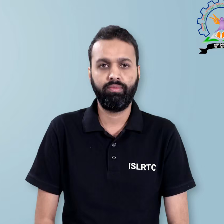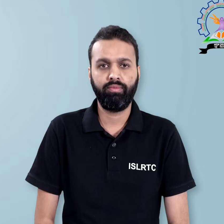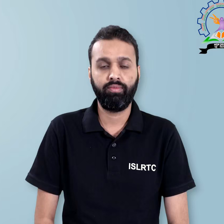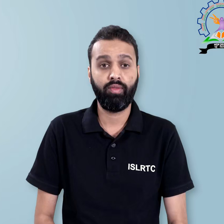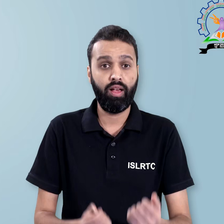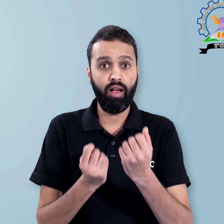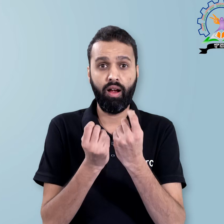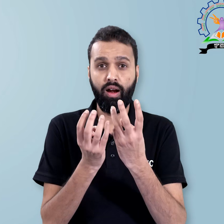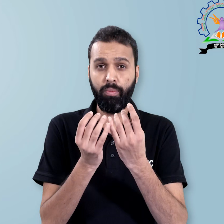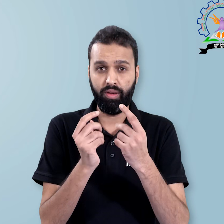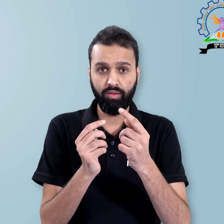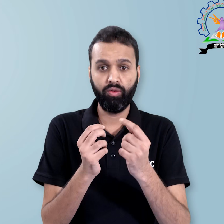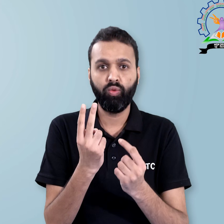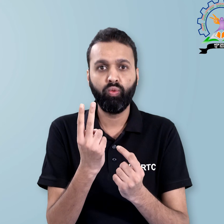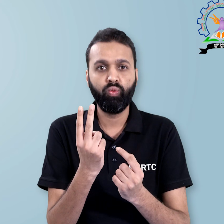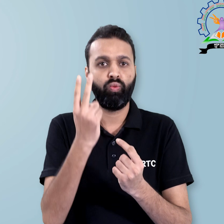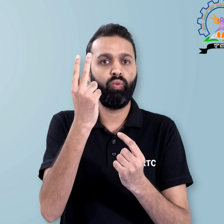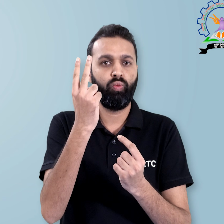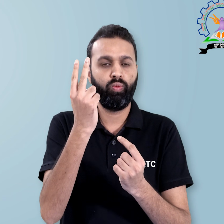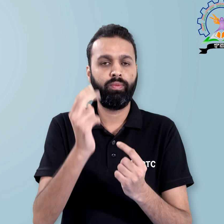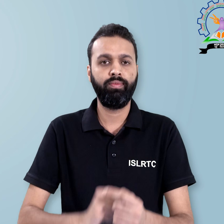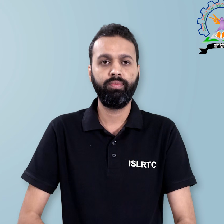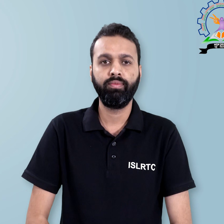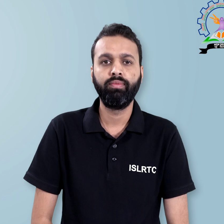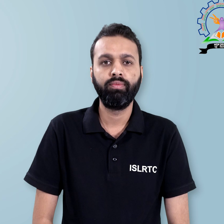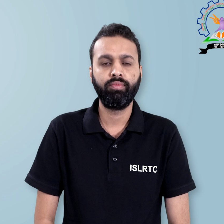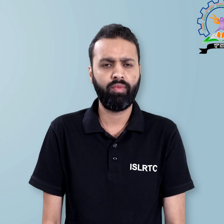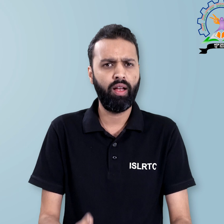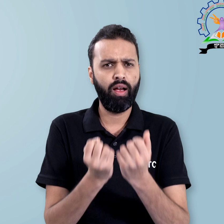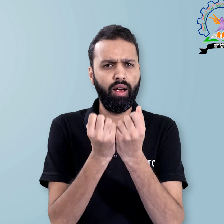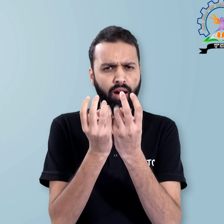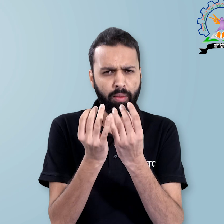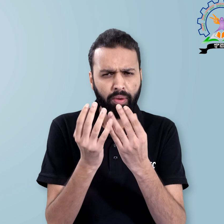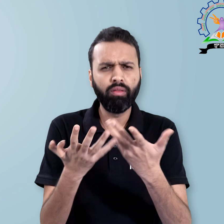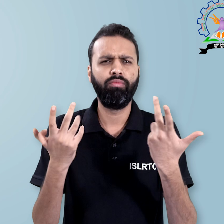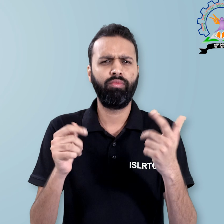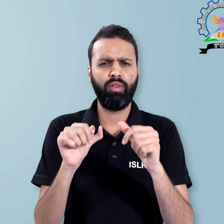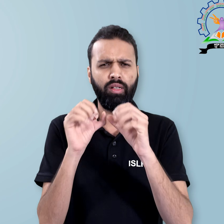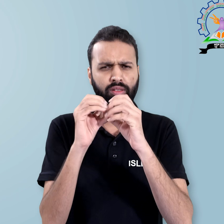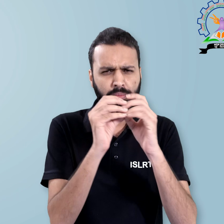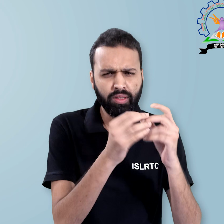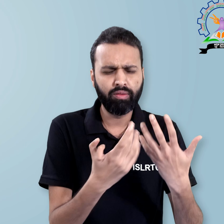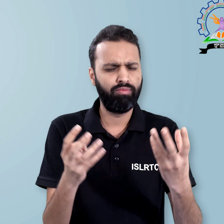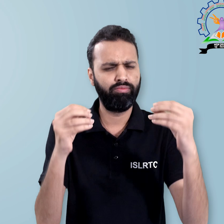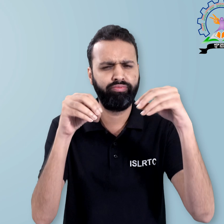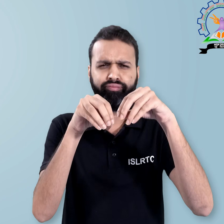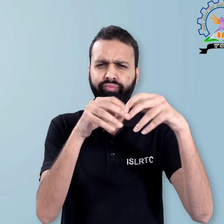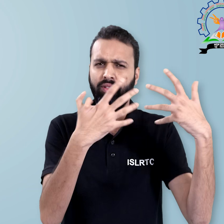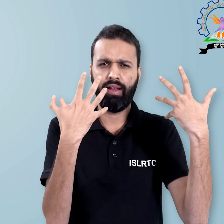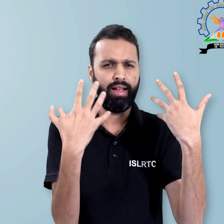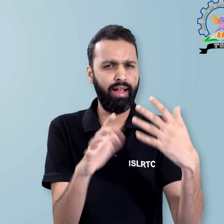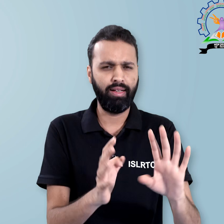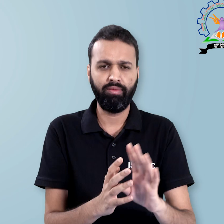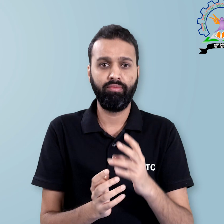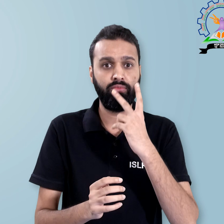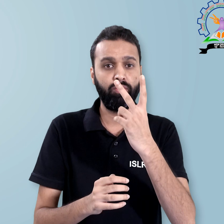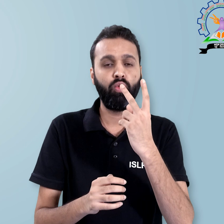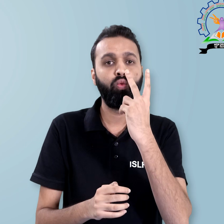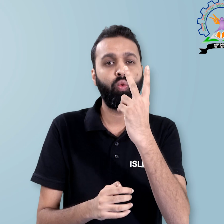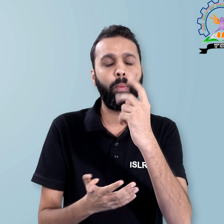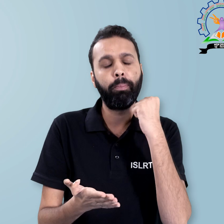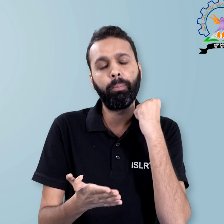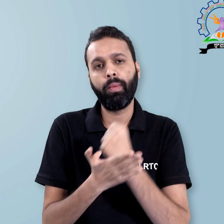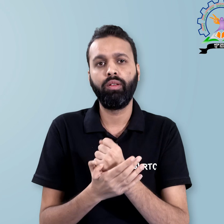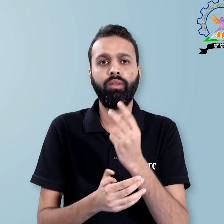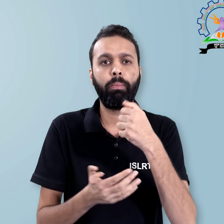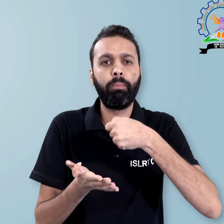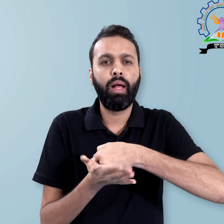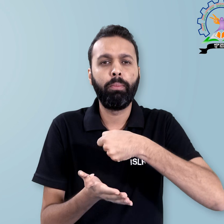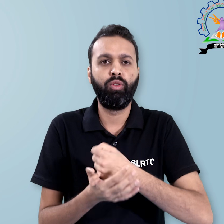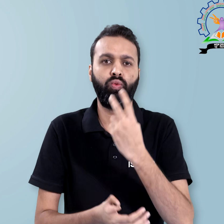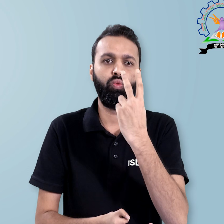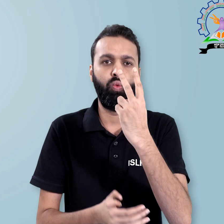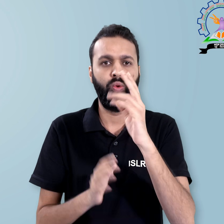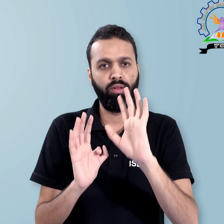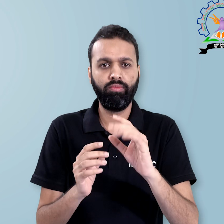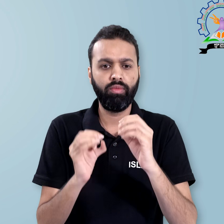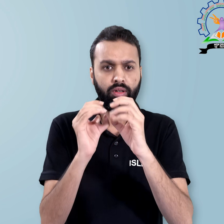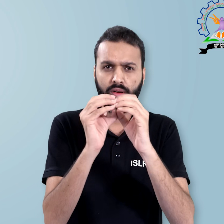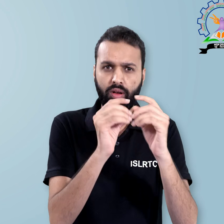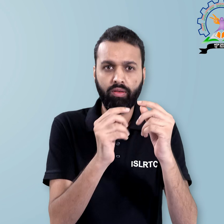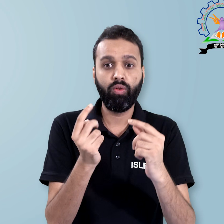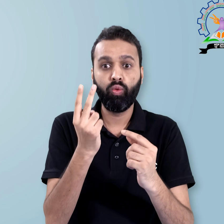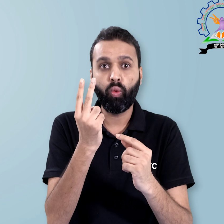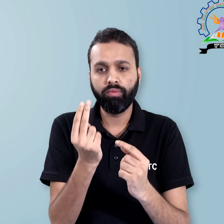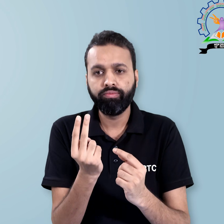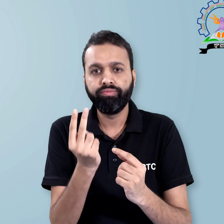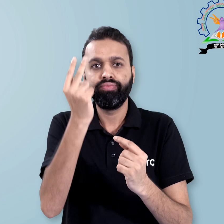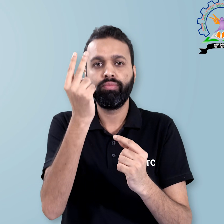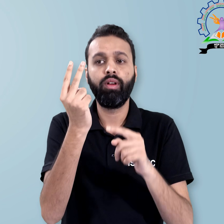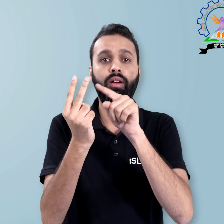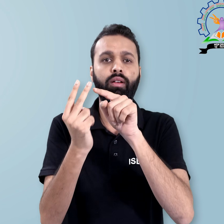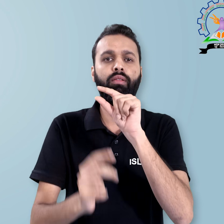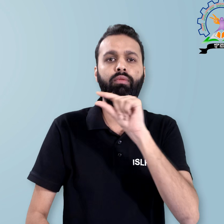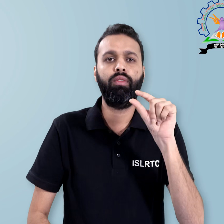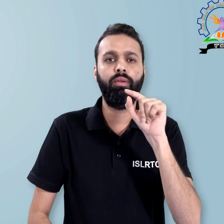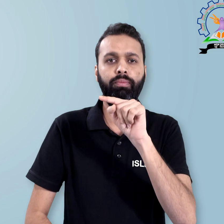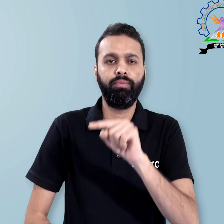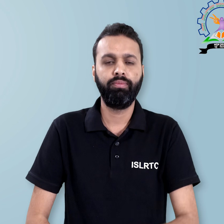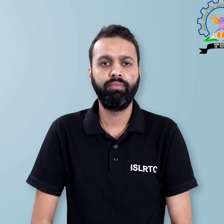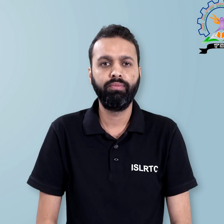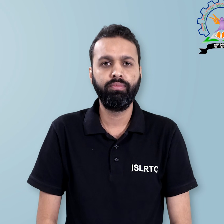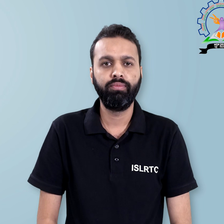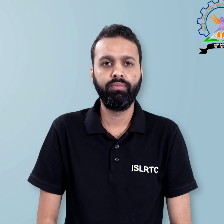Quadratic A polynomial of degree two.